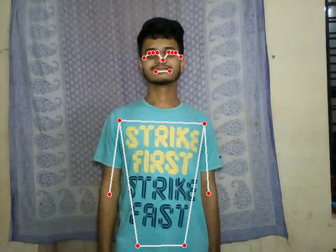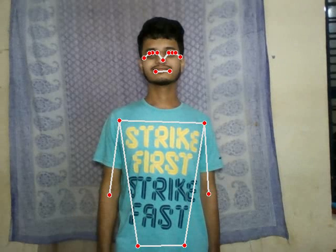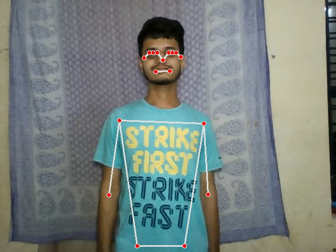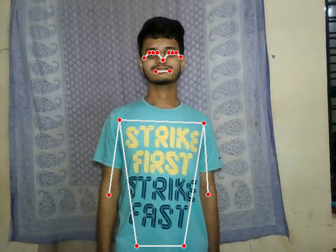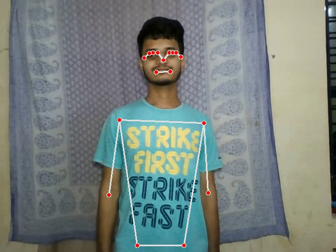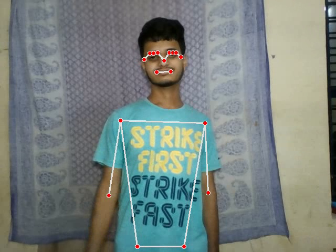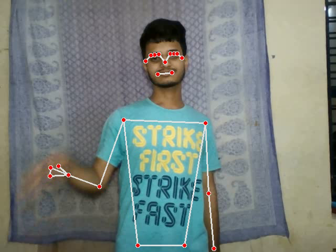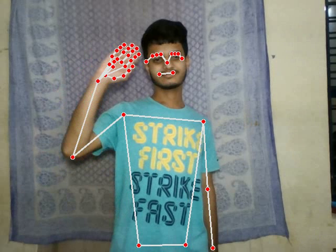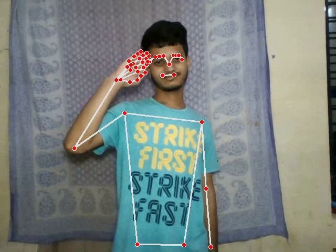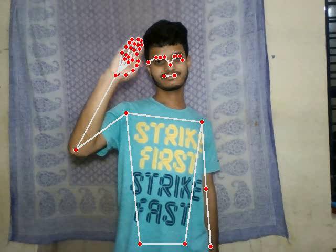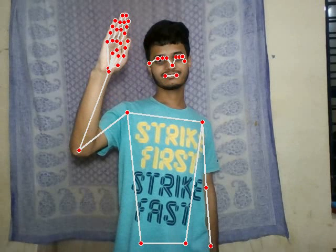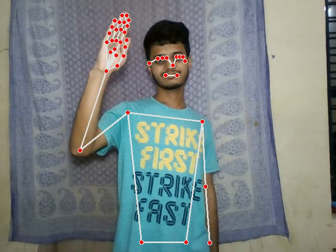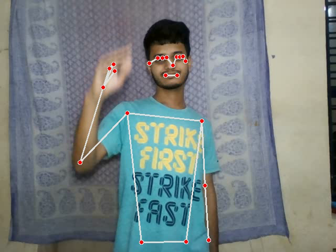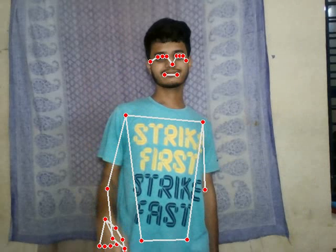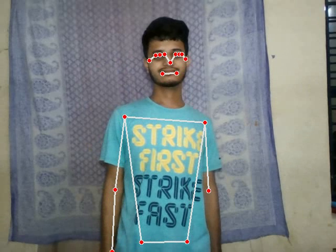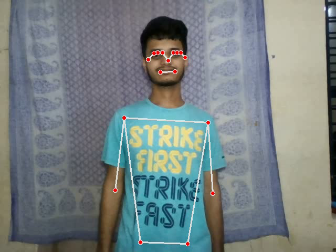hello